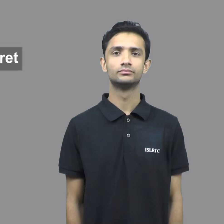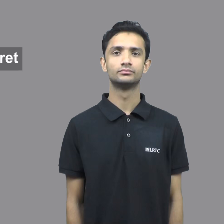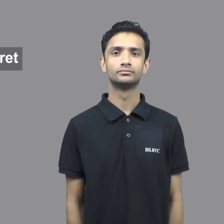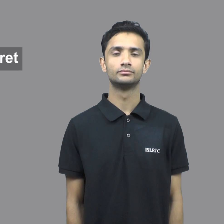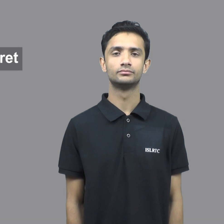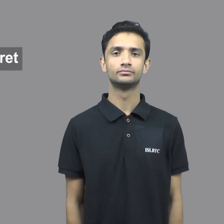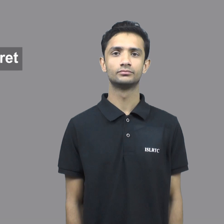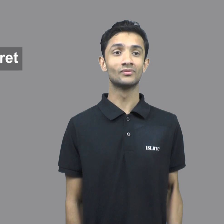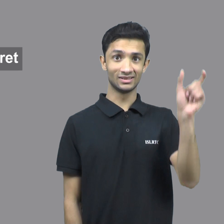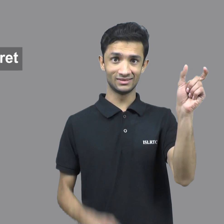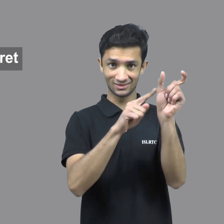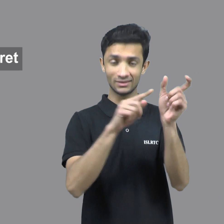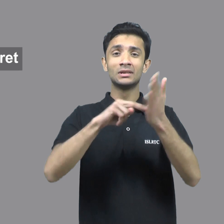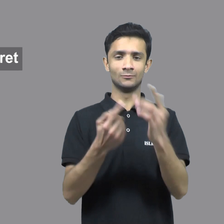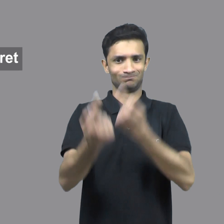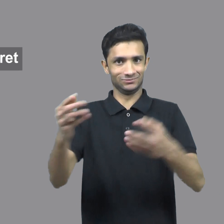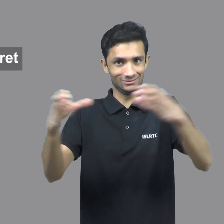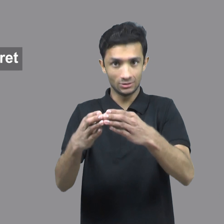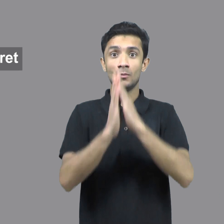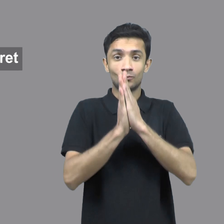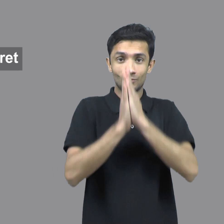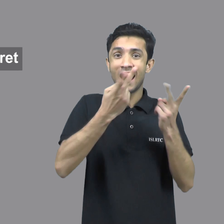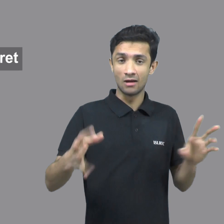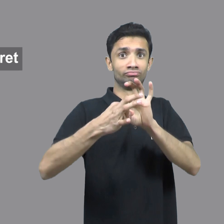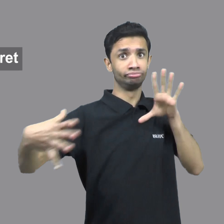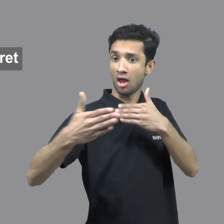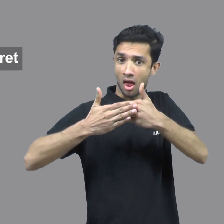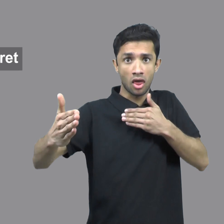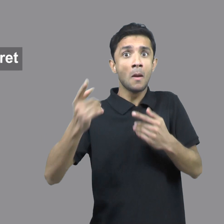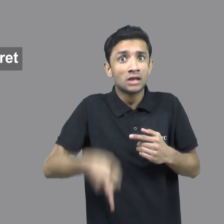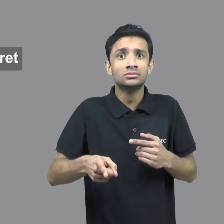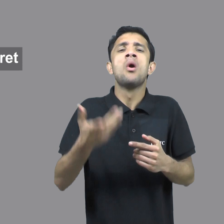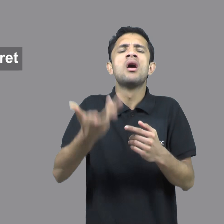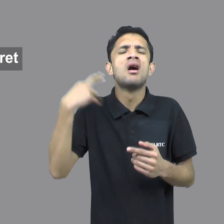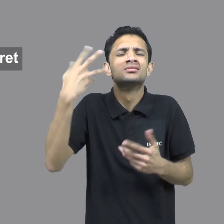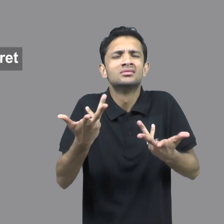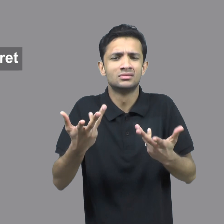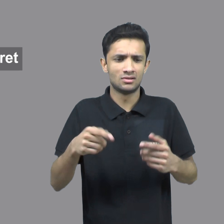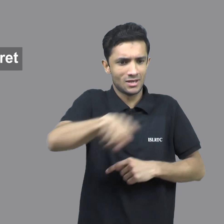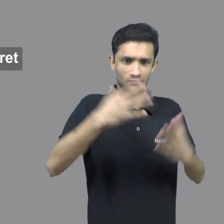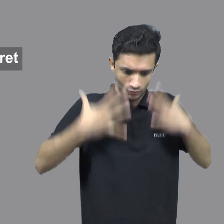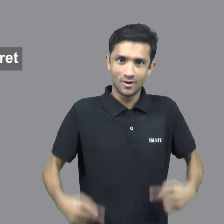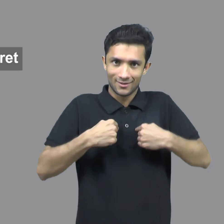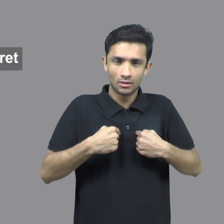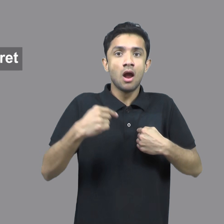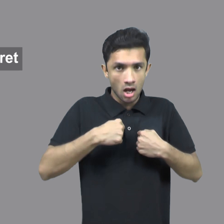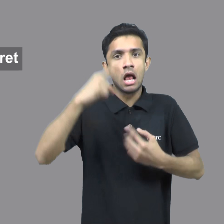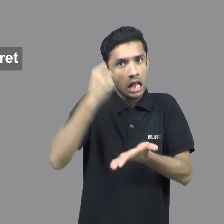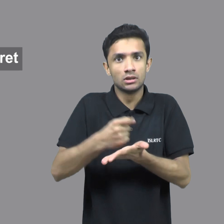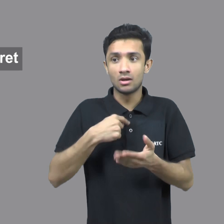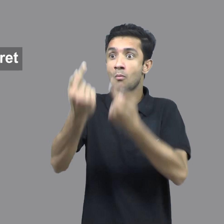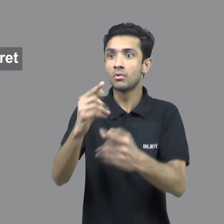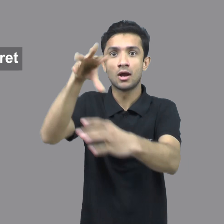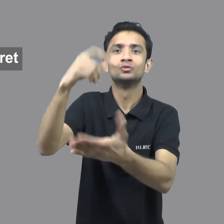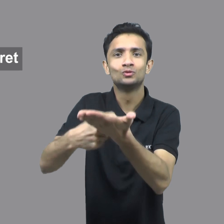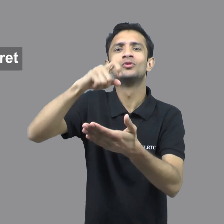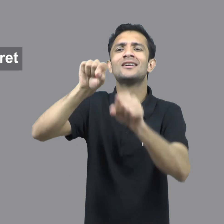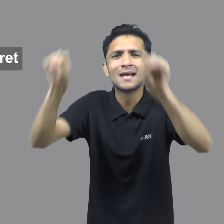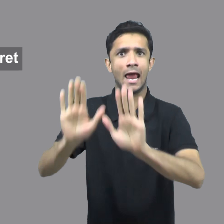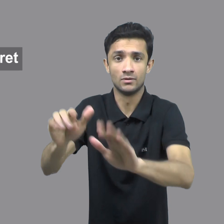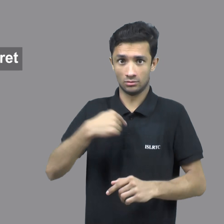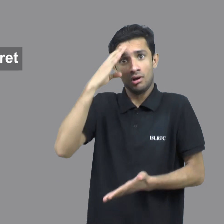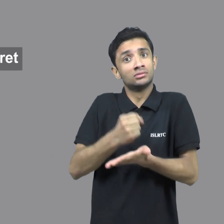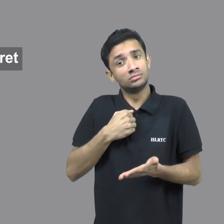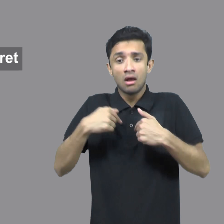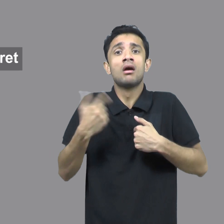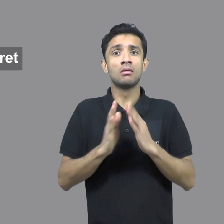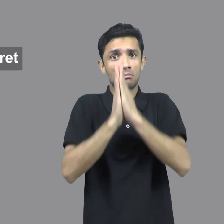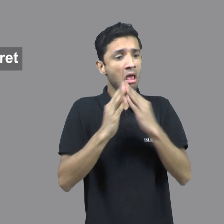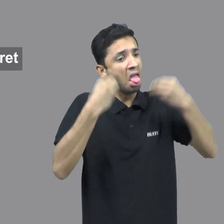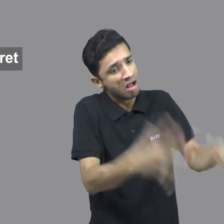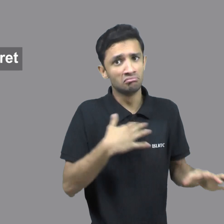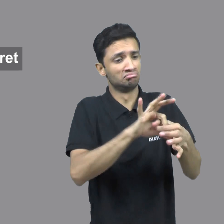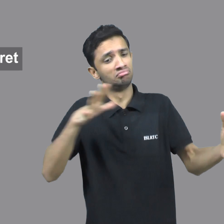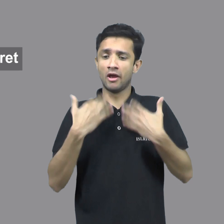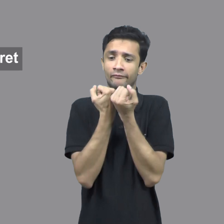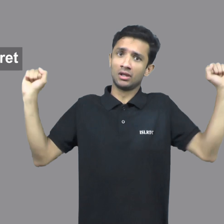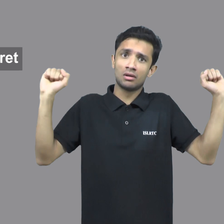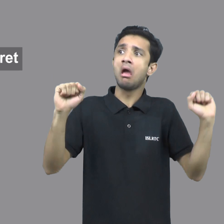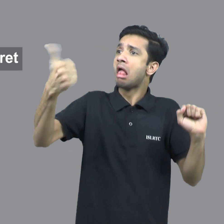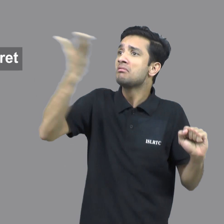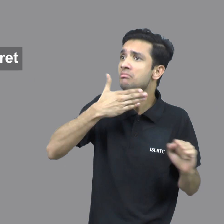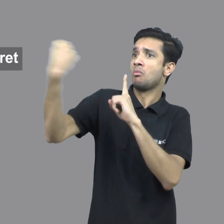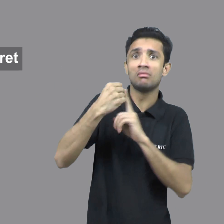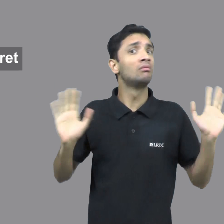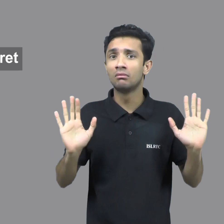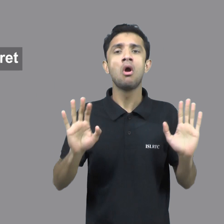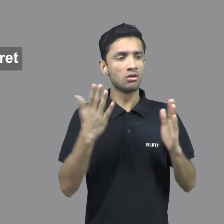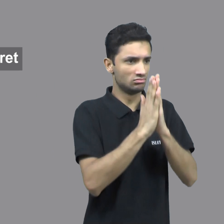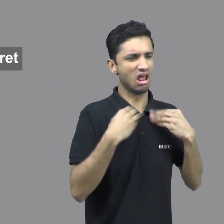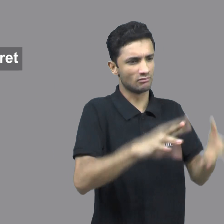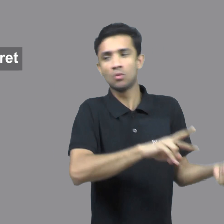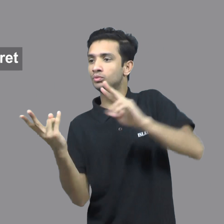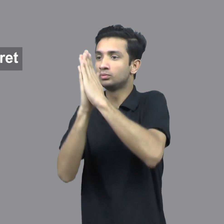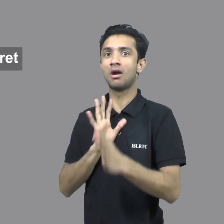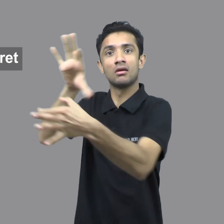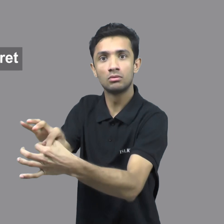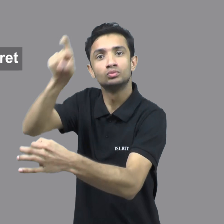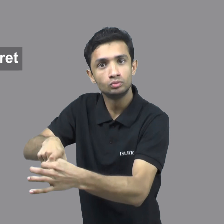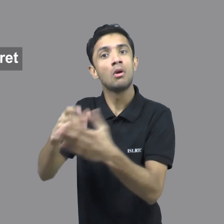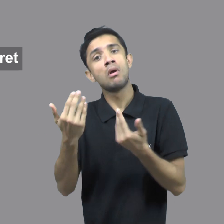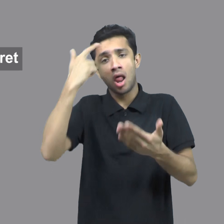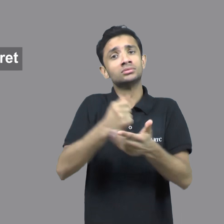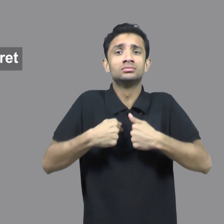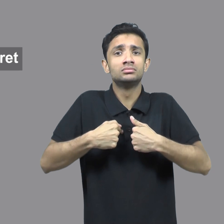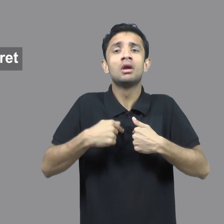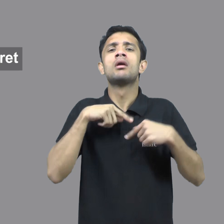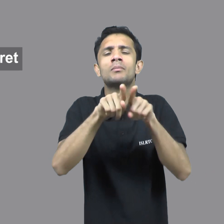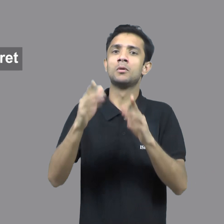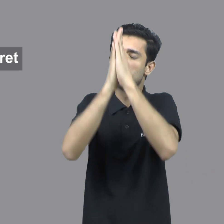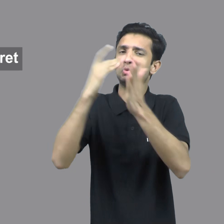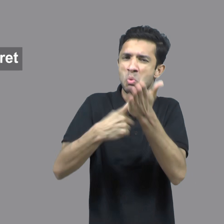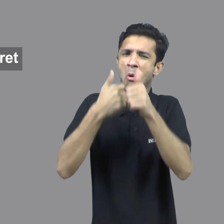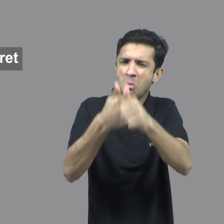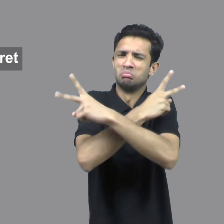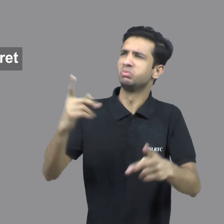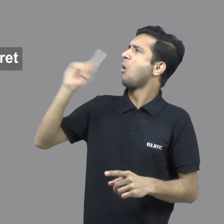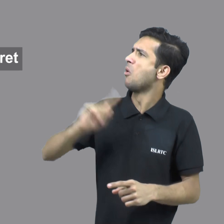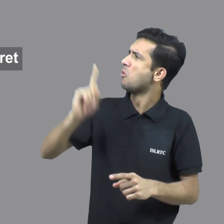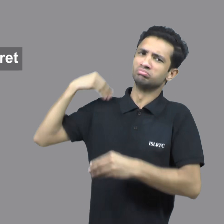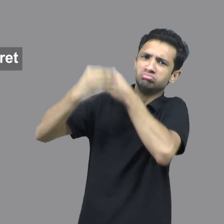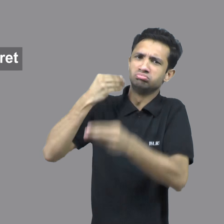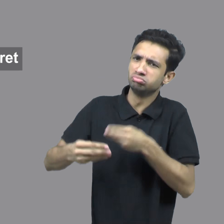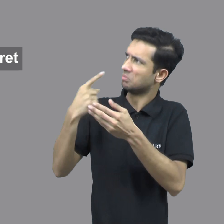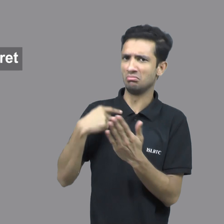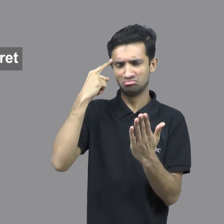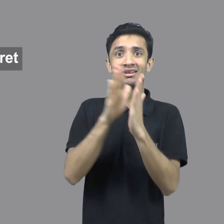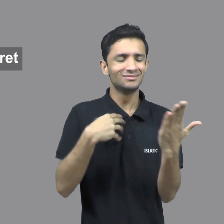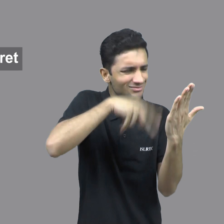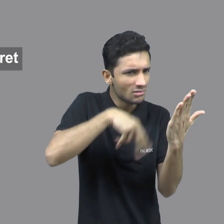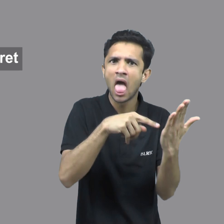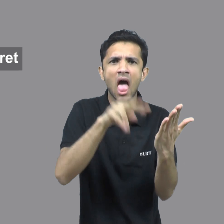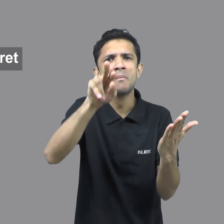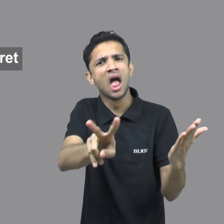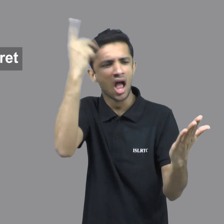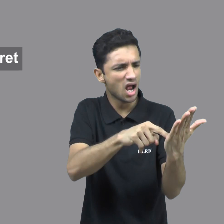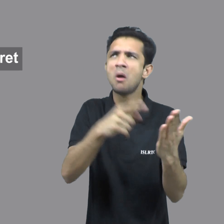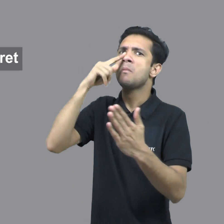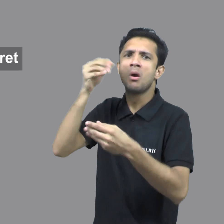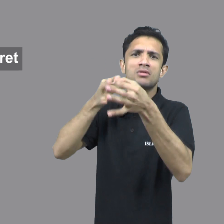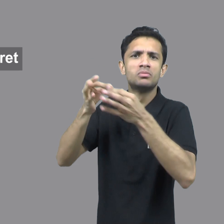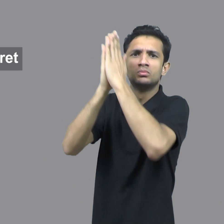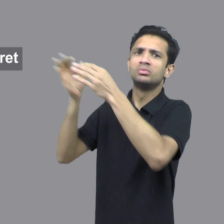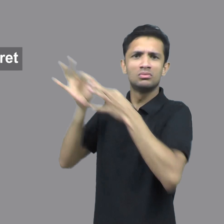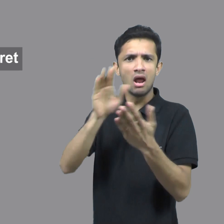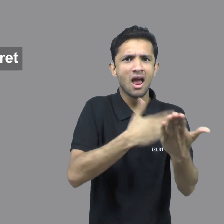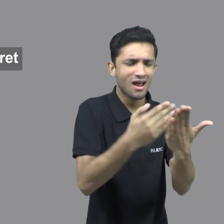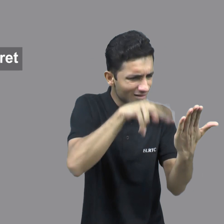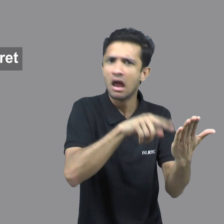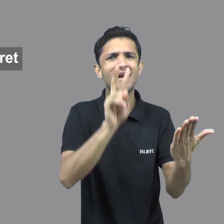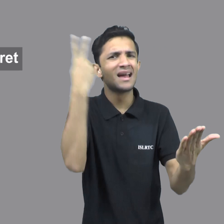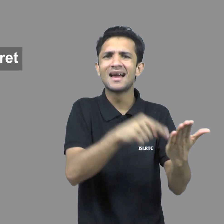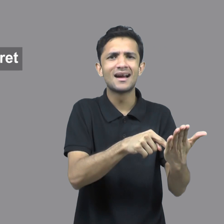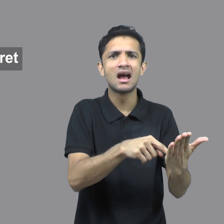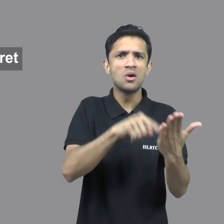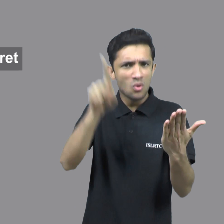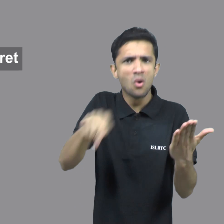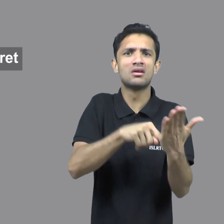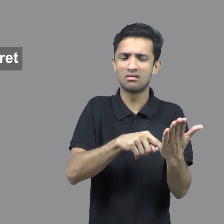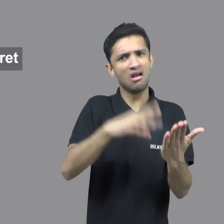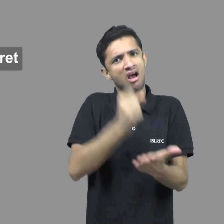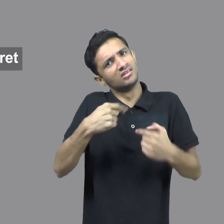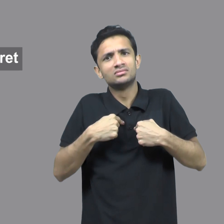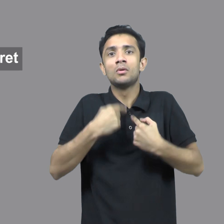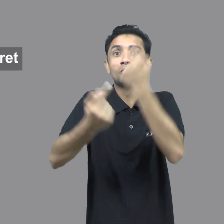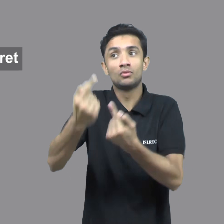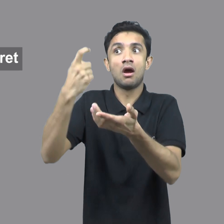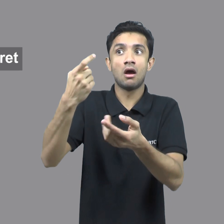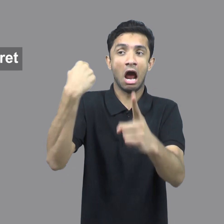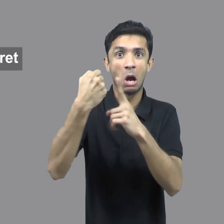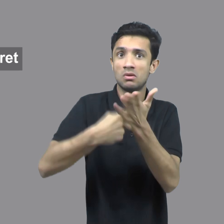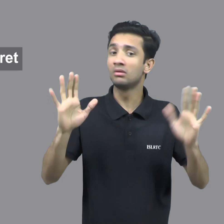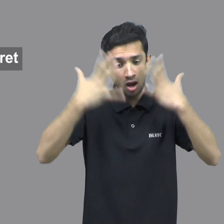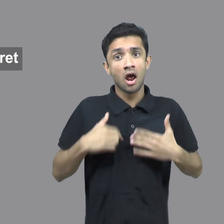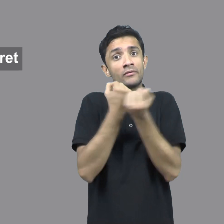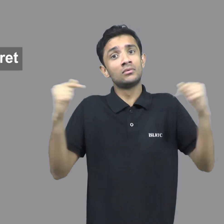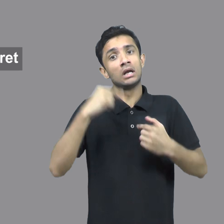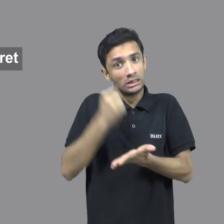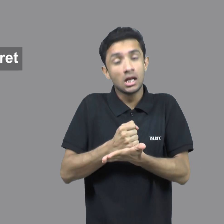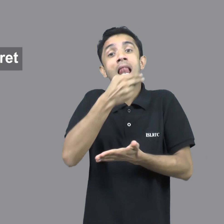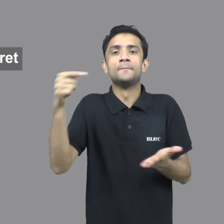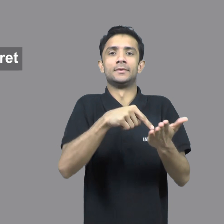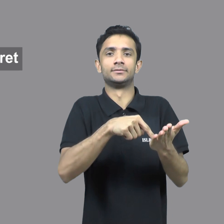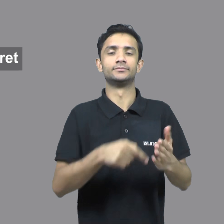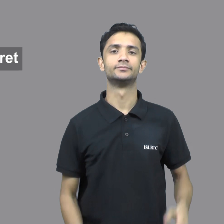Freedom To Interpret